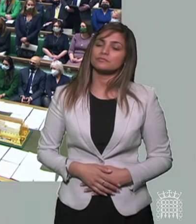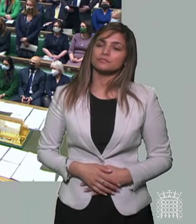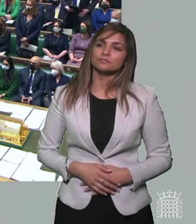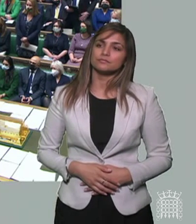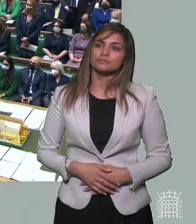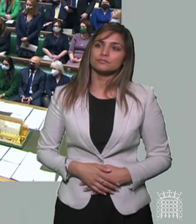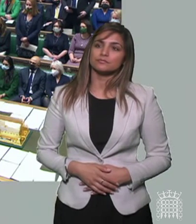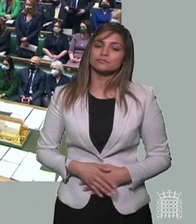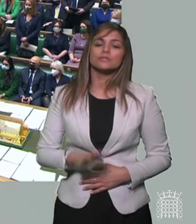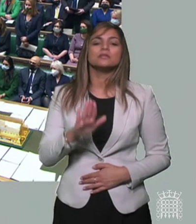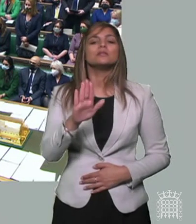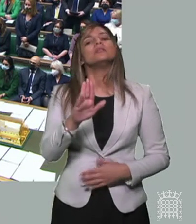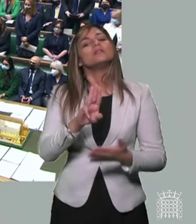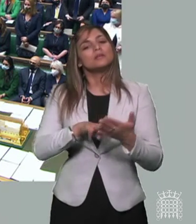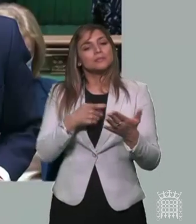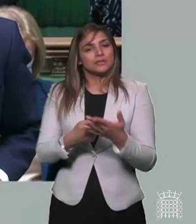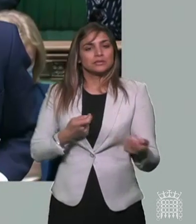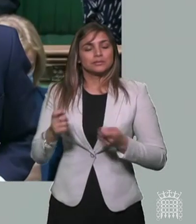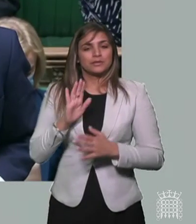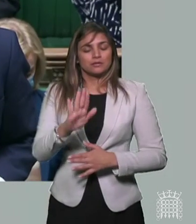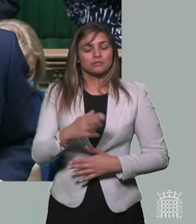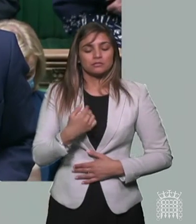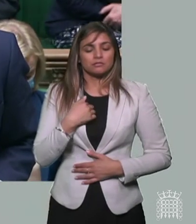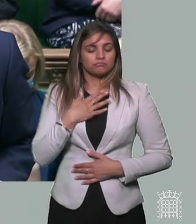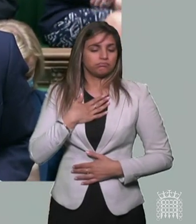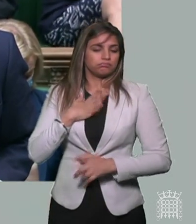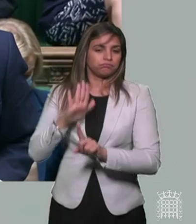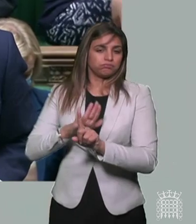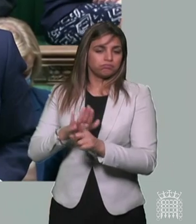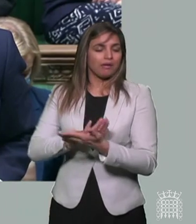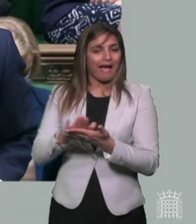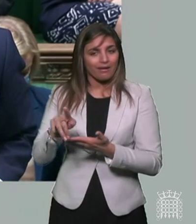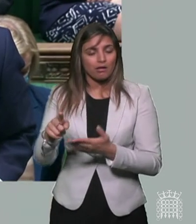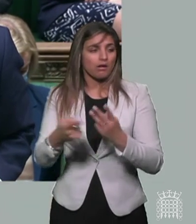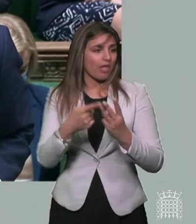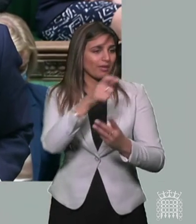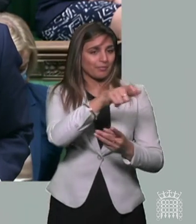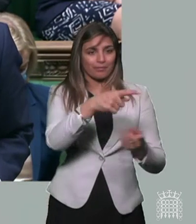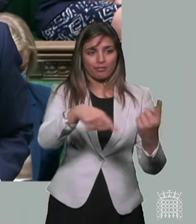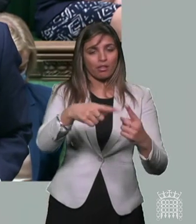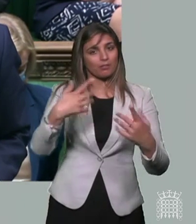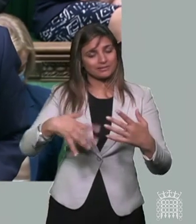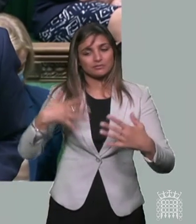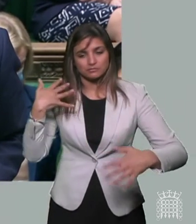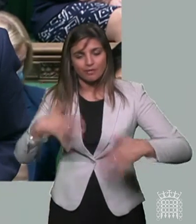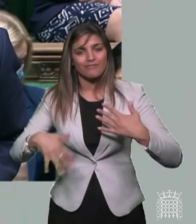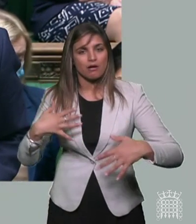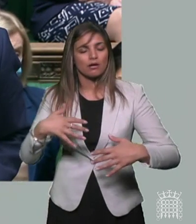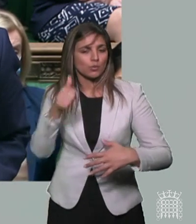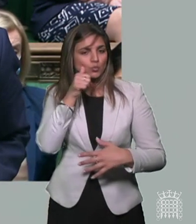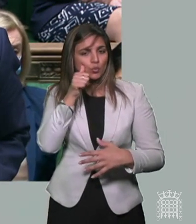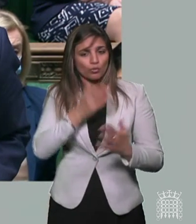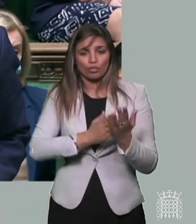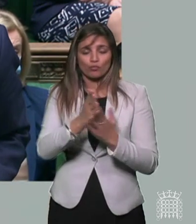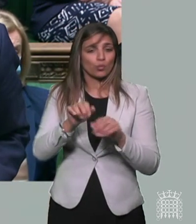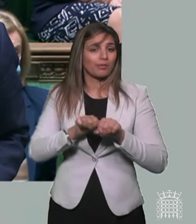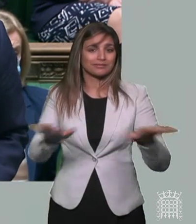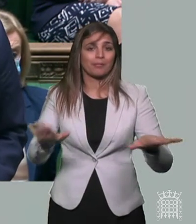I sympathise deeply with Hannah and with people who have suffered up and down this country during the pandemic.